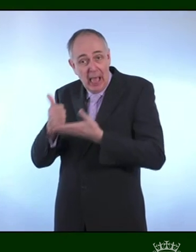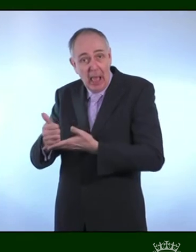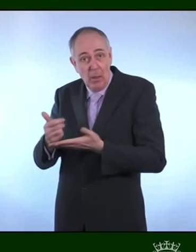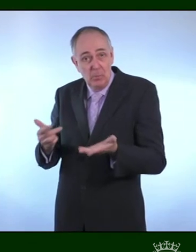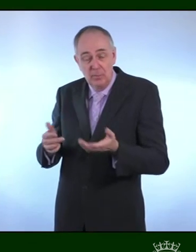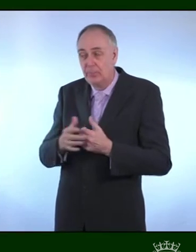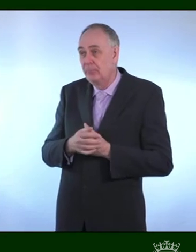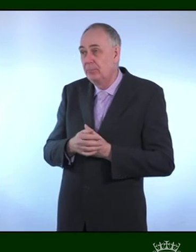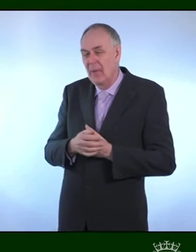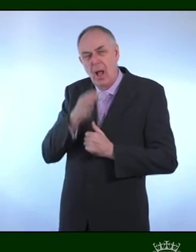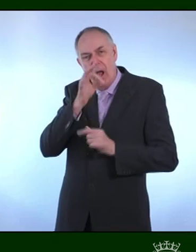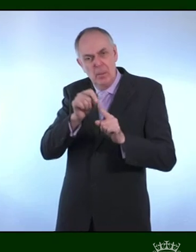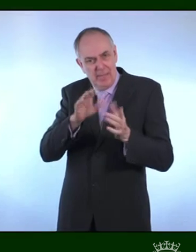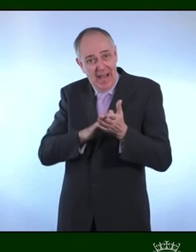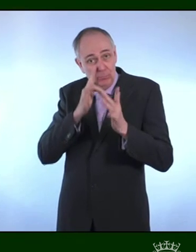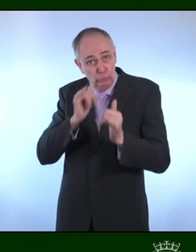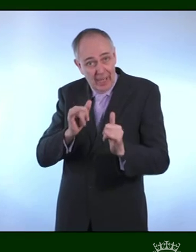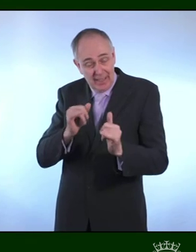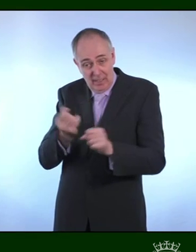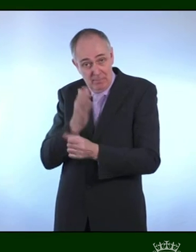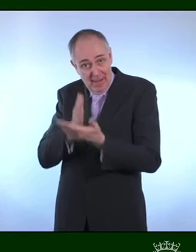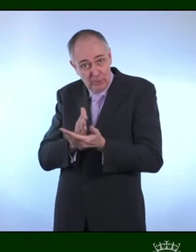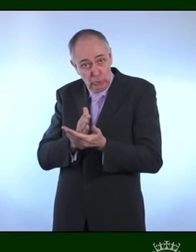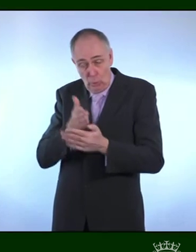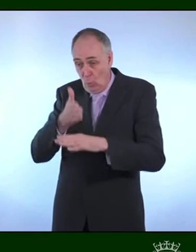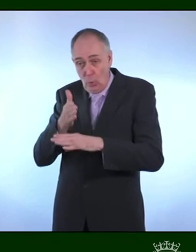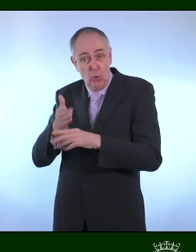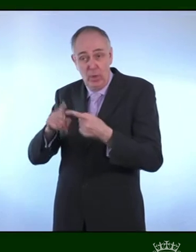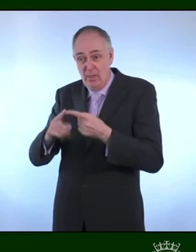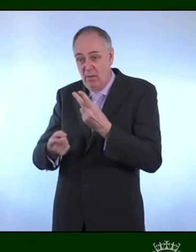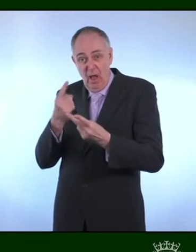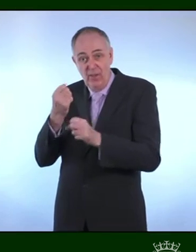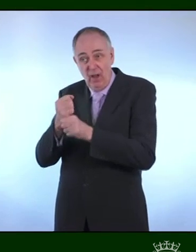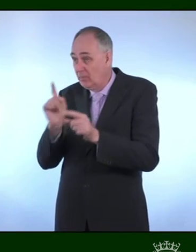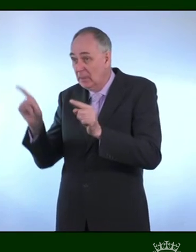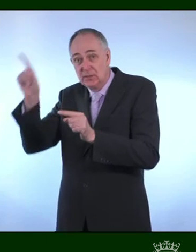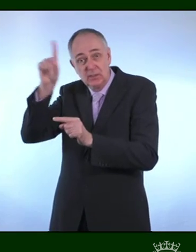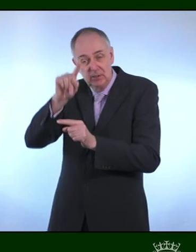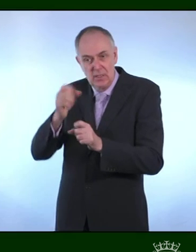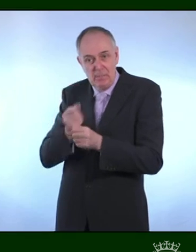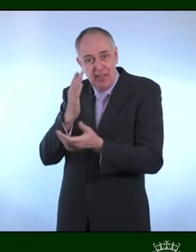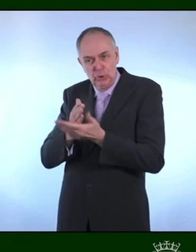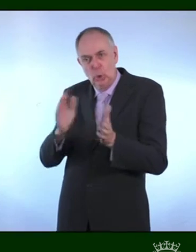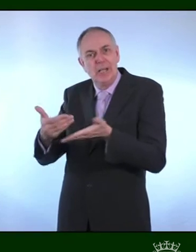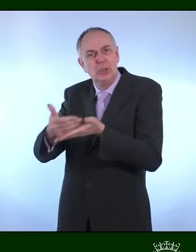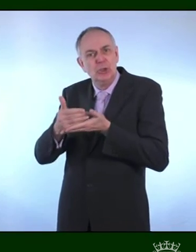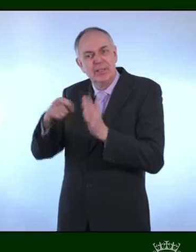Can the Prime Minister confirm that the Government are working with the devolved Administrations to ensure that shielding guidance is consistent across the UK?